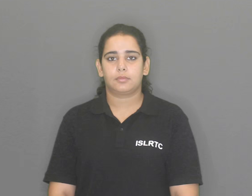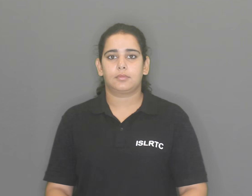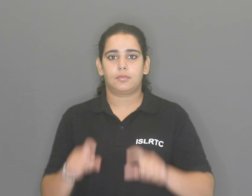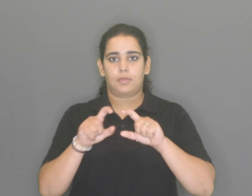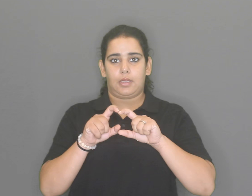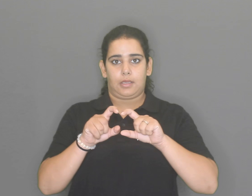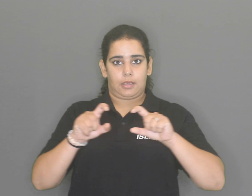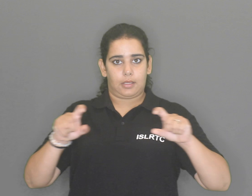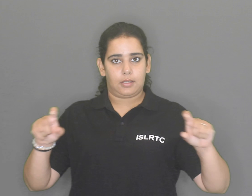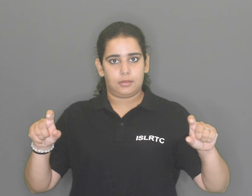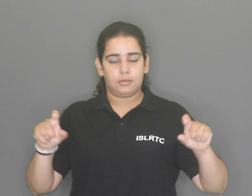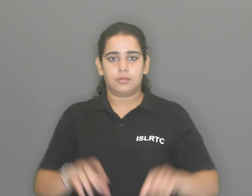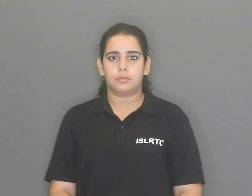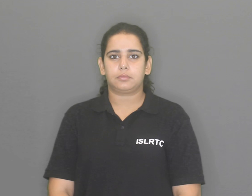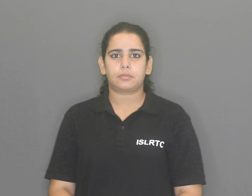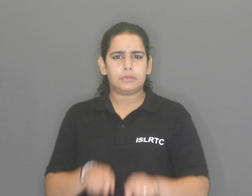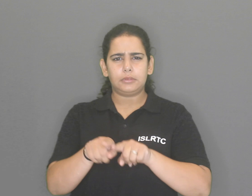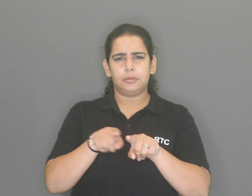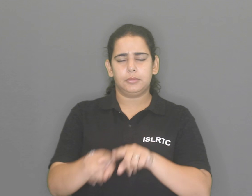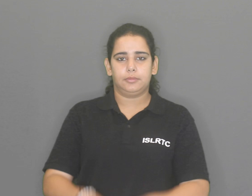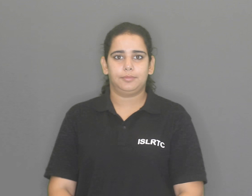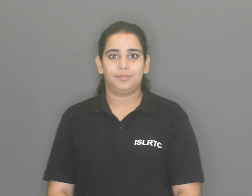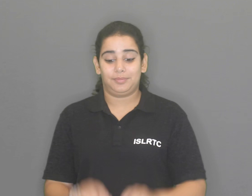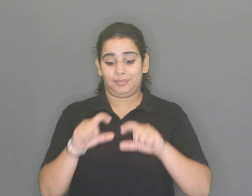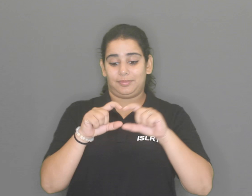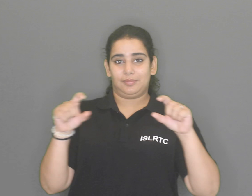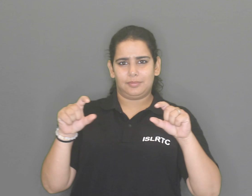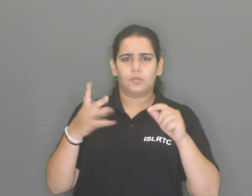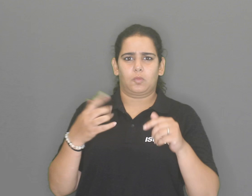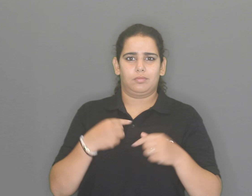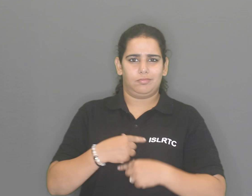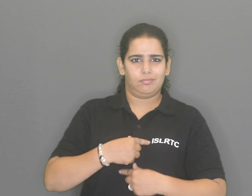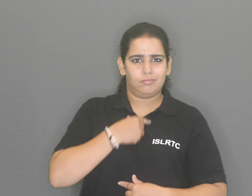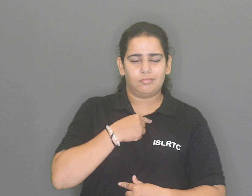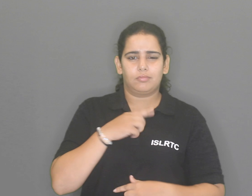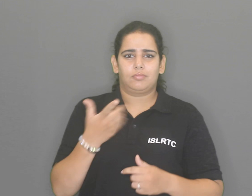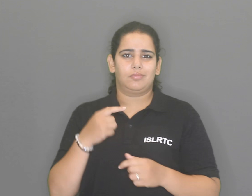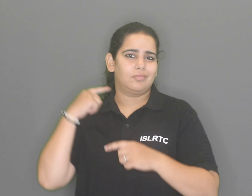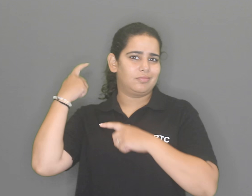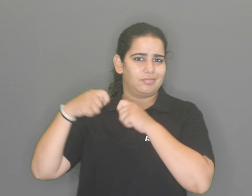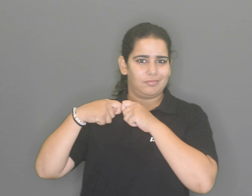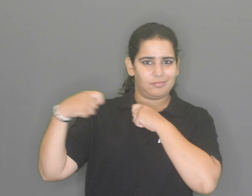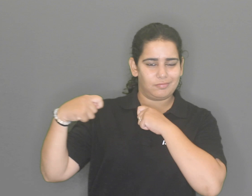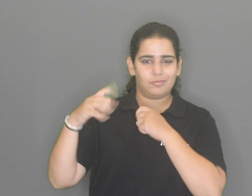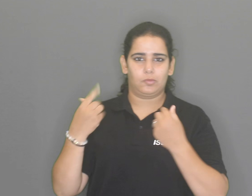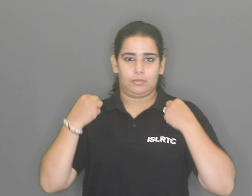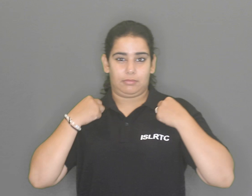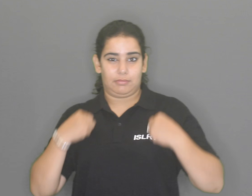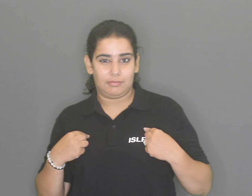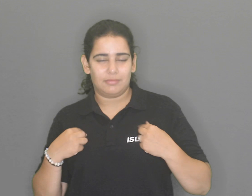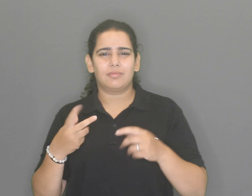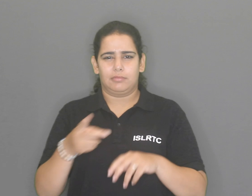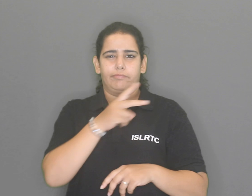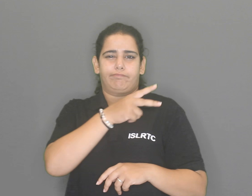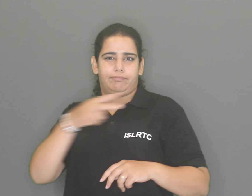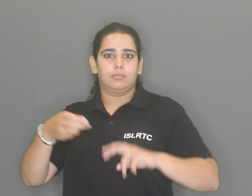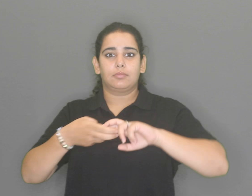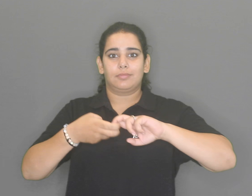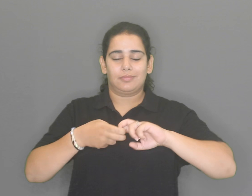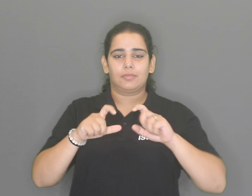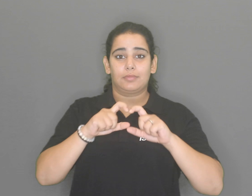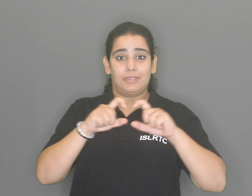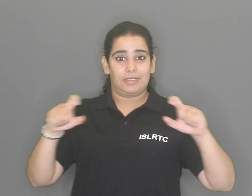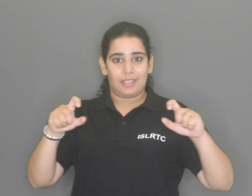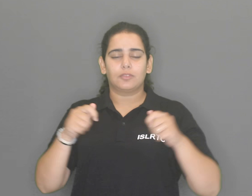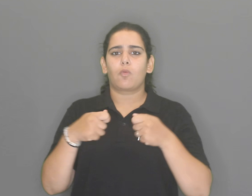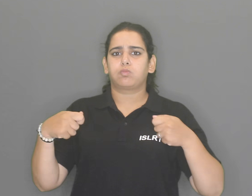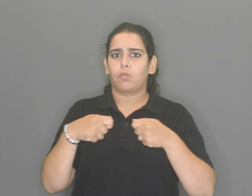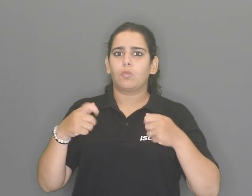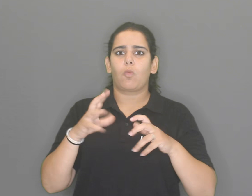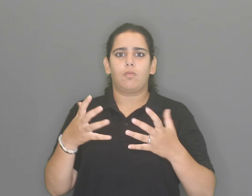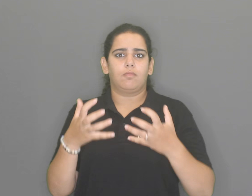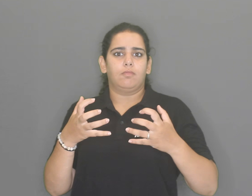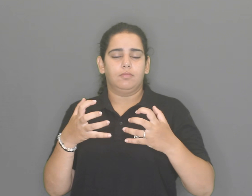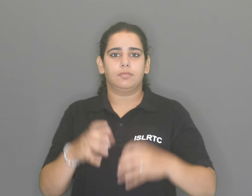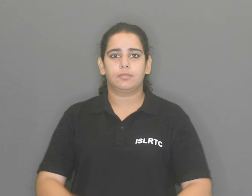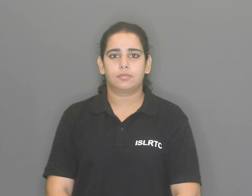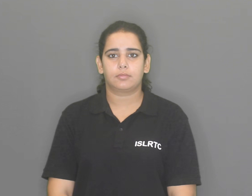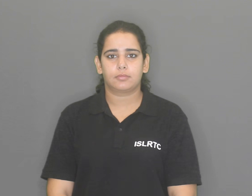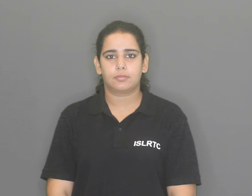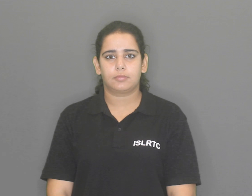Straps A narrow usually flat strip or thong of a flexible material and especially leather used for securing, holding together, or wrapping